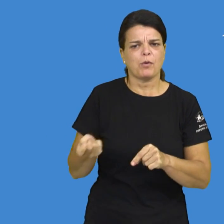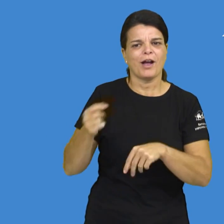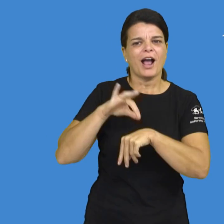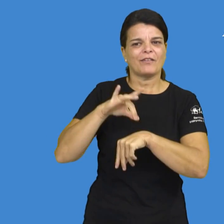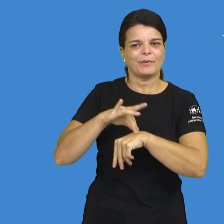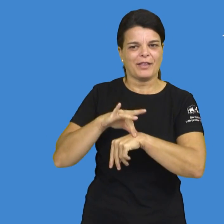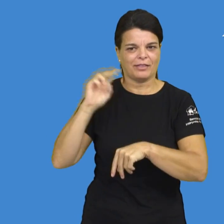enfermo